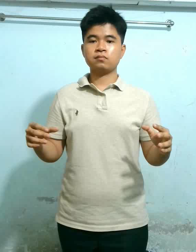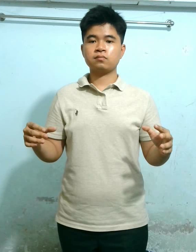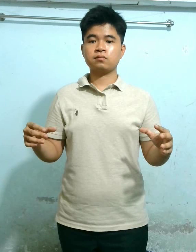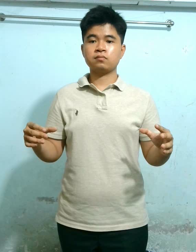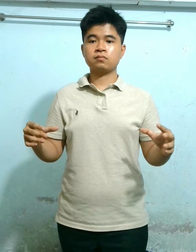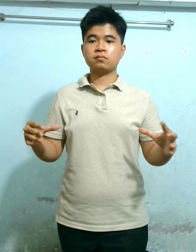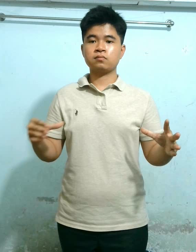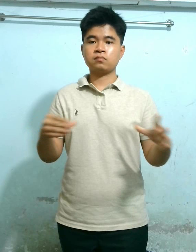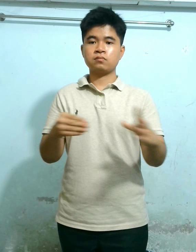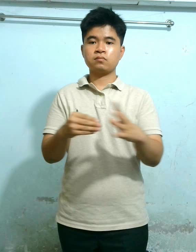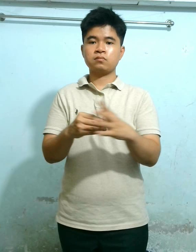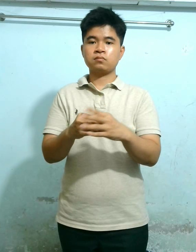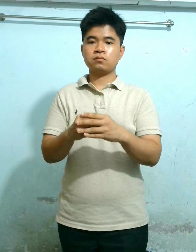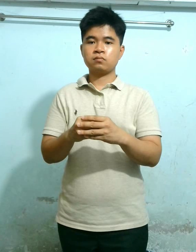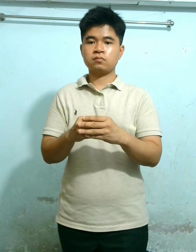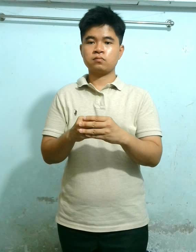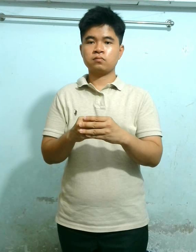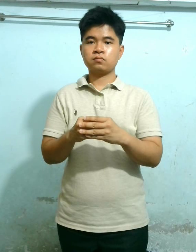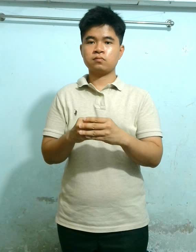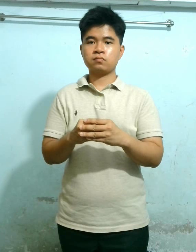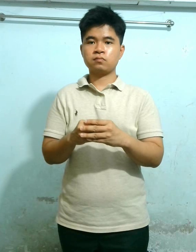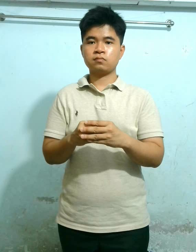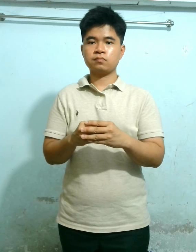nhom